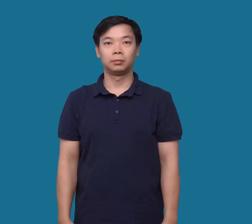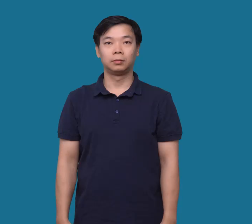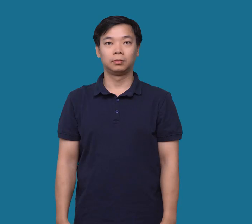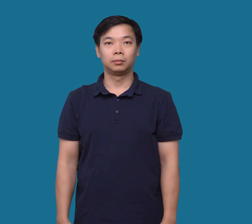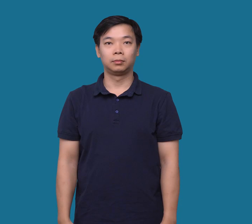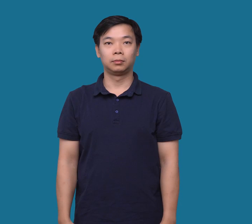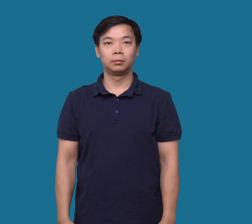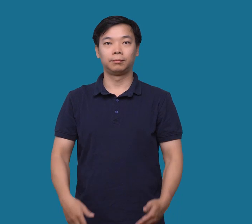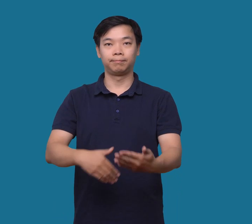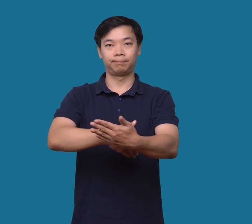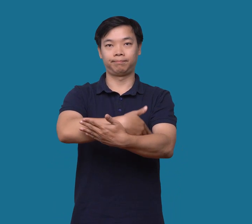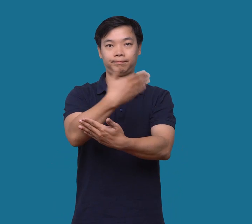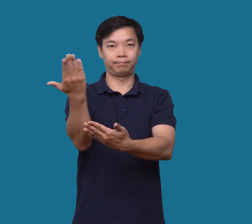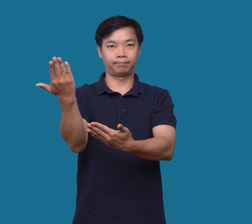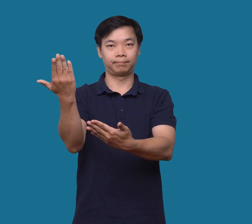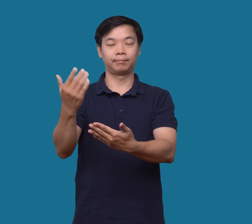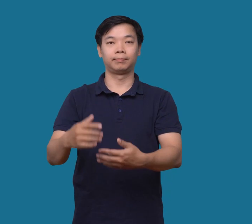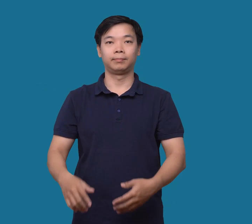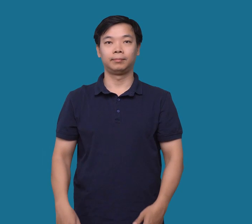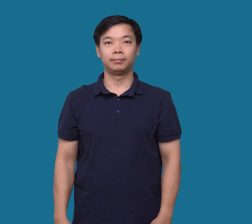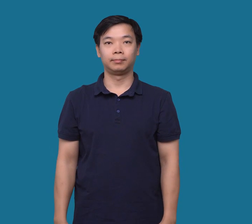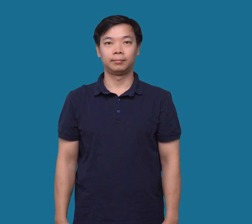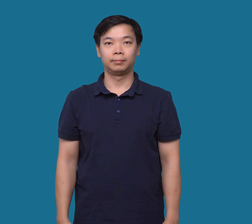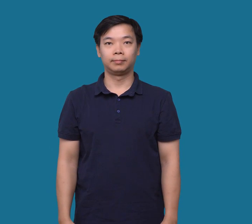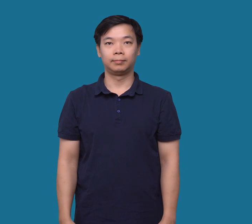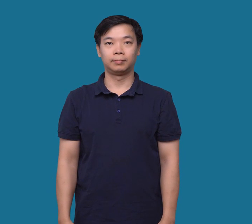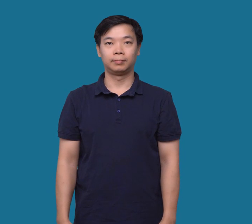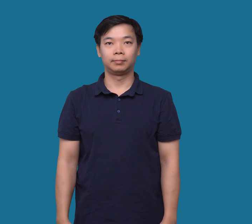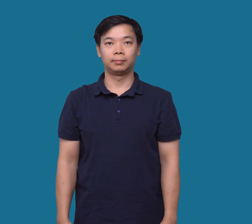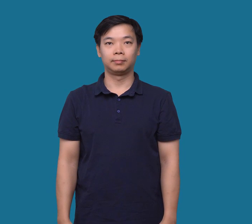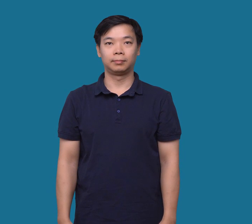tờ báo